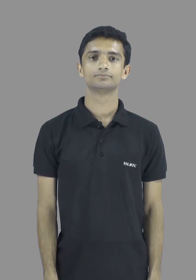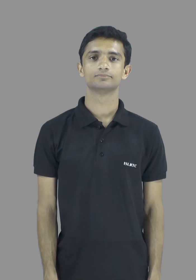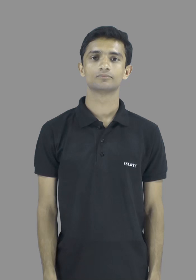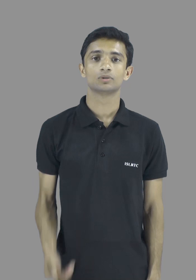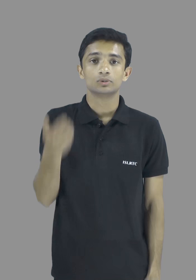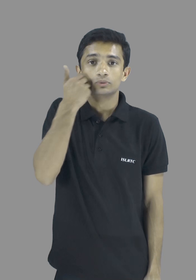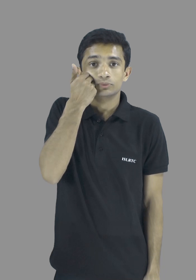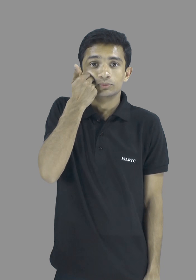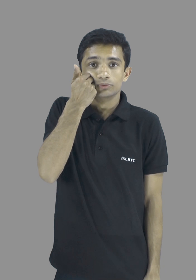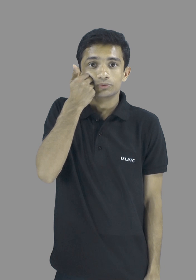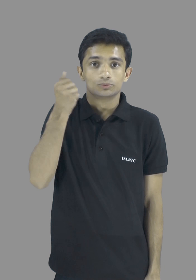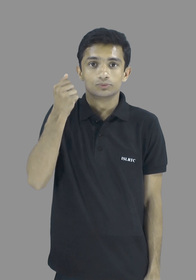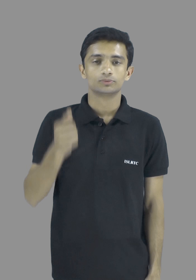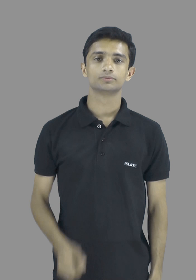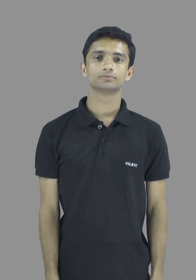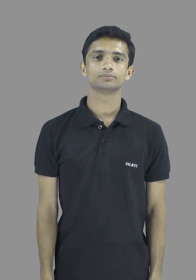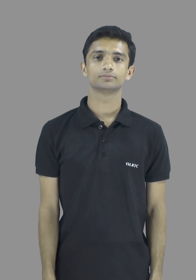Cold (for food)